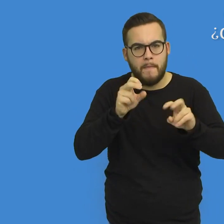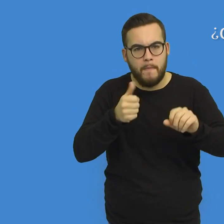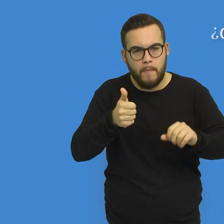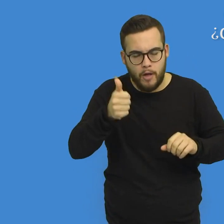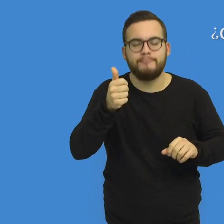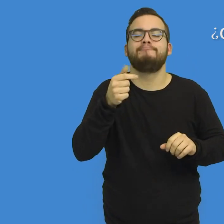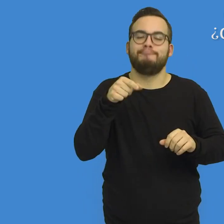más cantidad